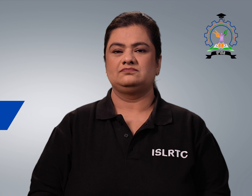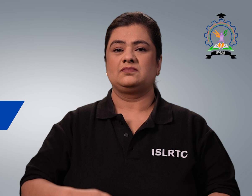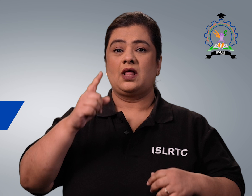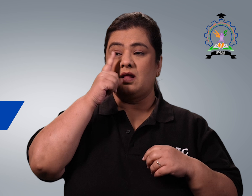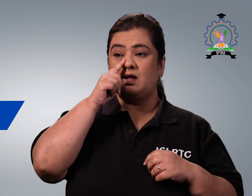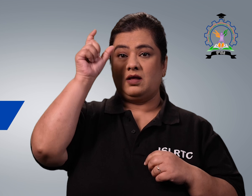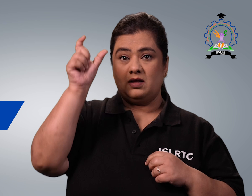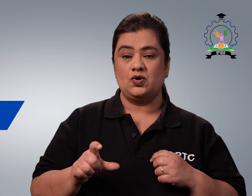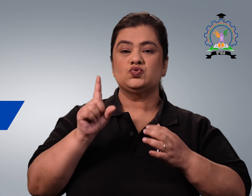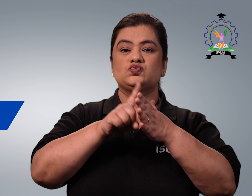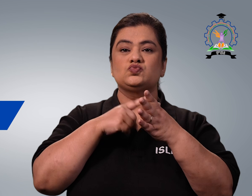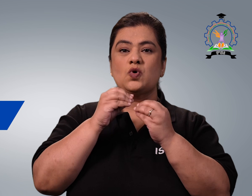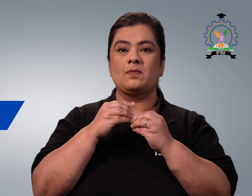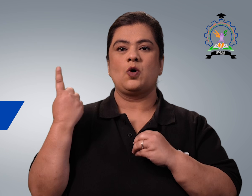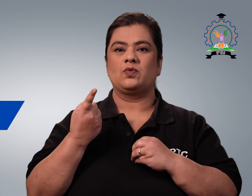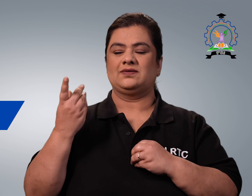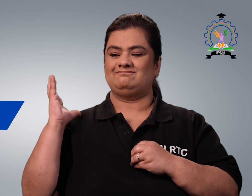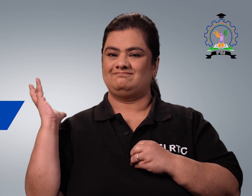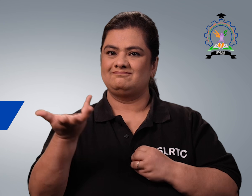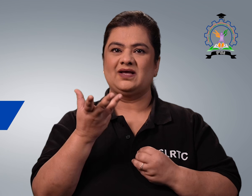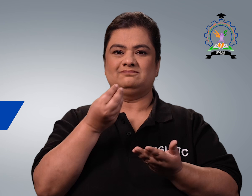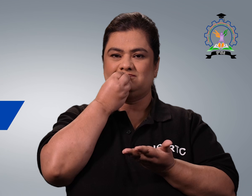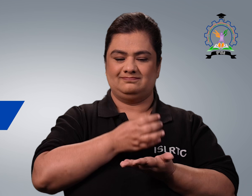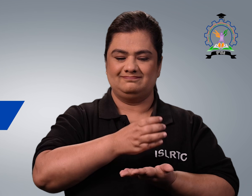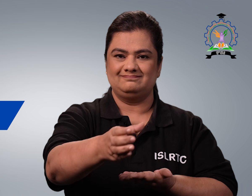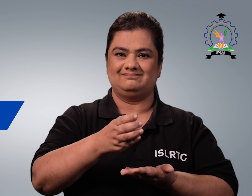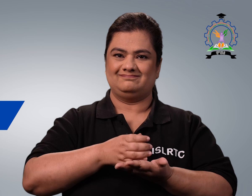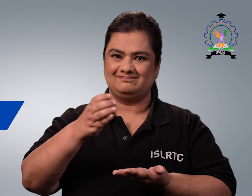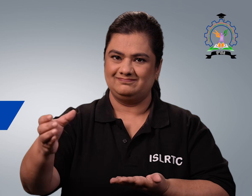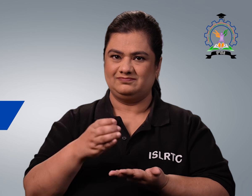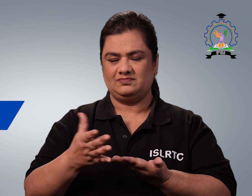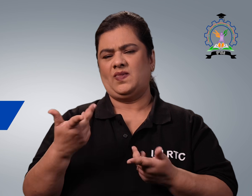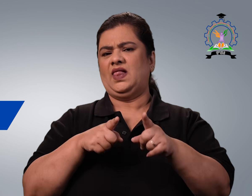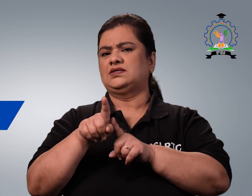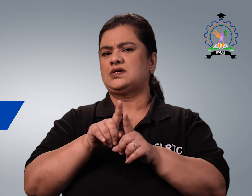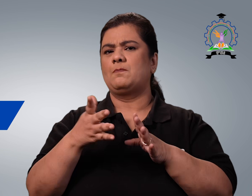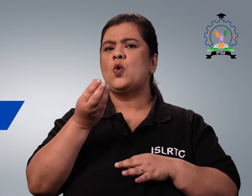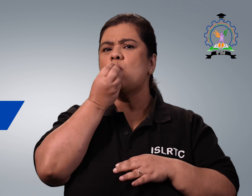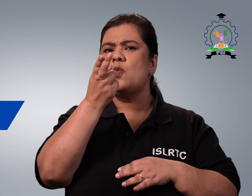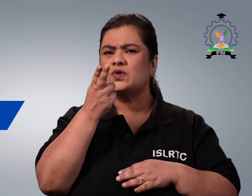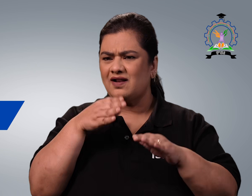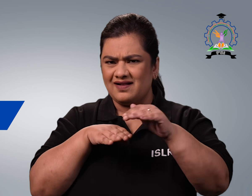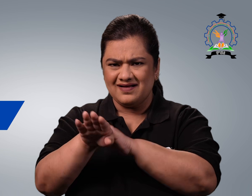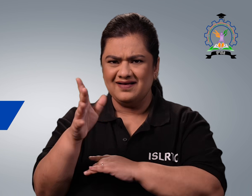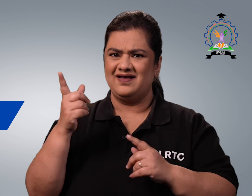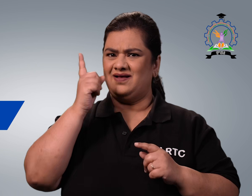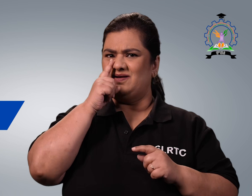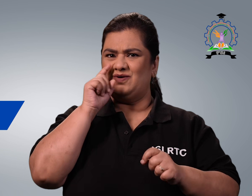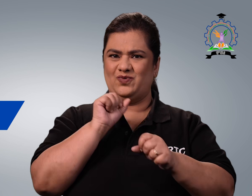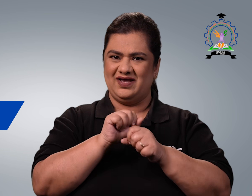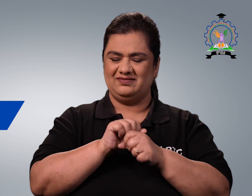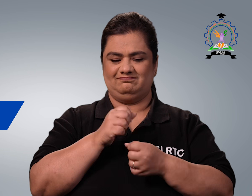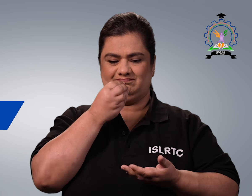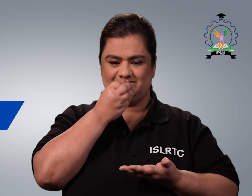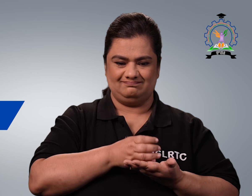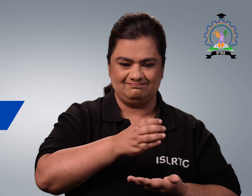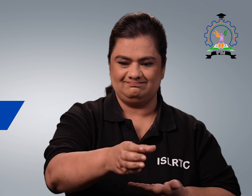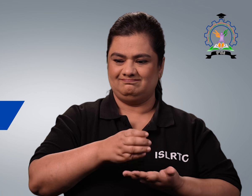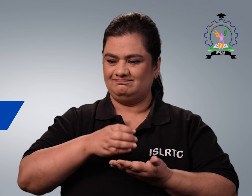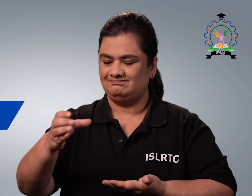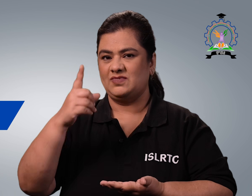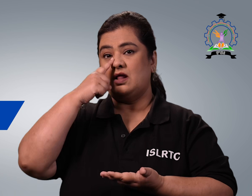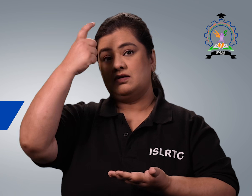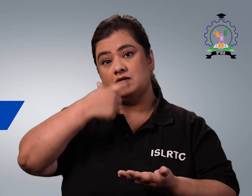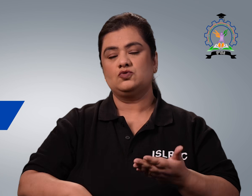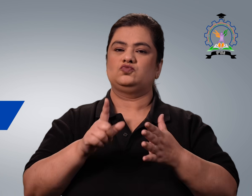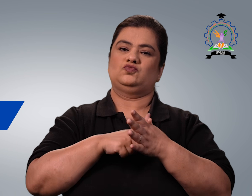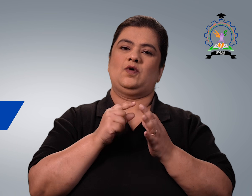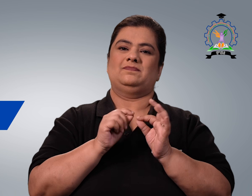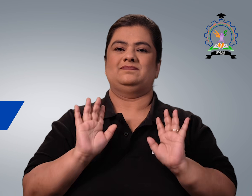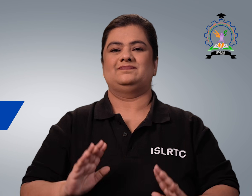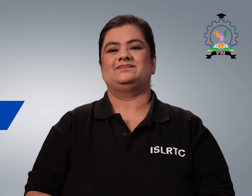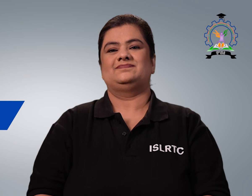A waitress is a woman who serves food and drinks to customers. For example, when you visit a restaurant and are served by a woman, she is a waitress.